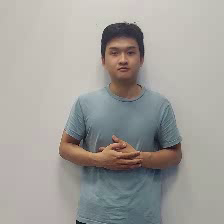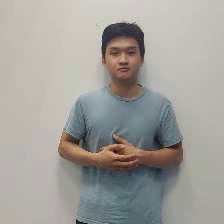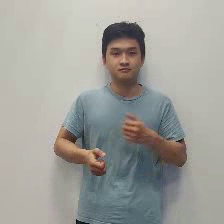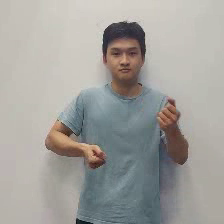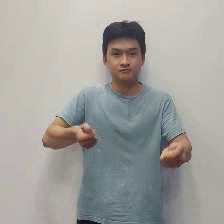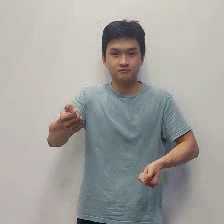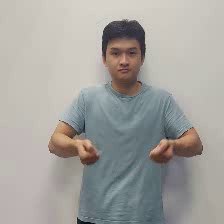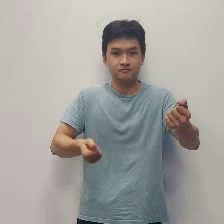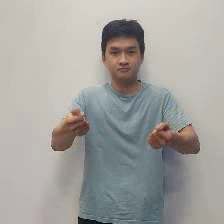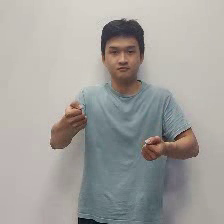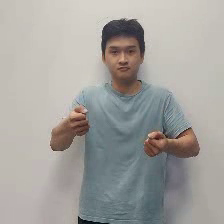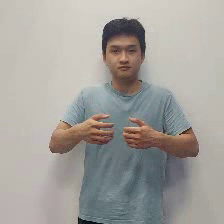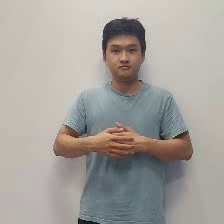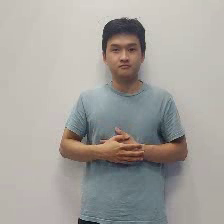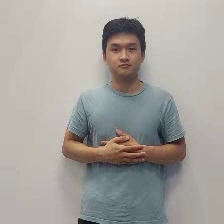Ô tô